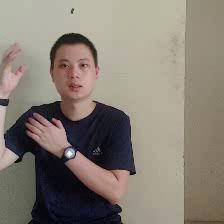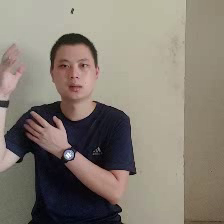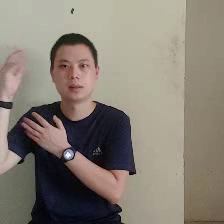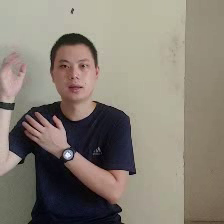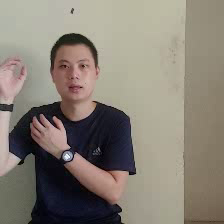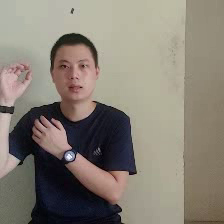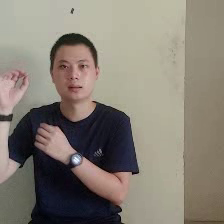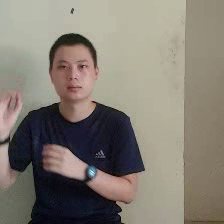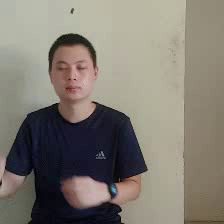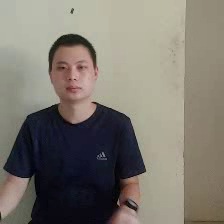Cho